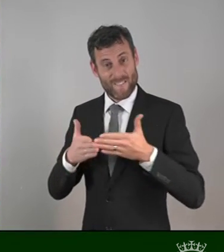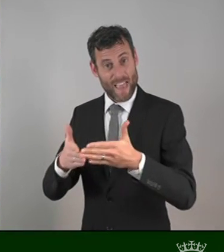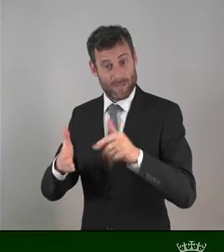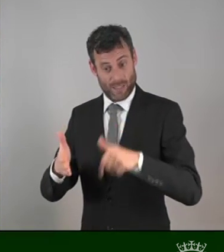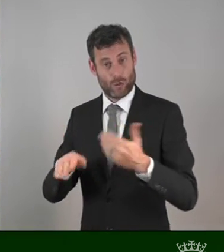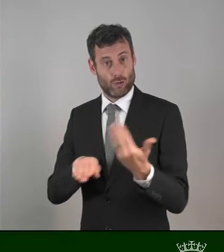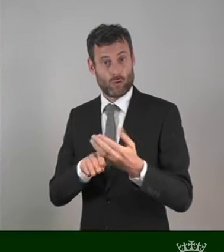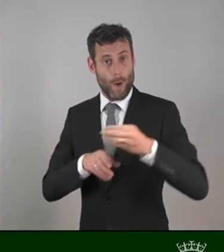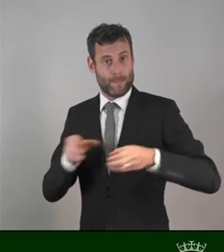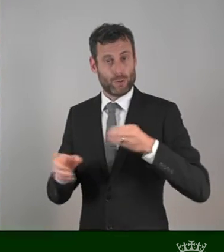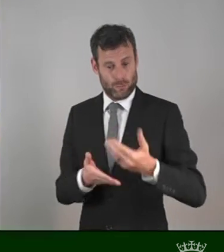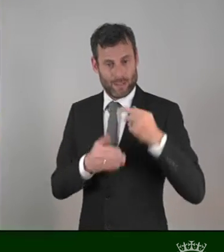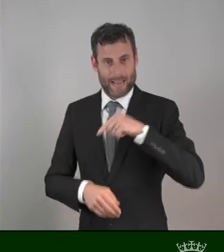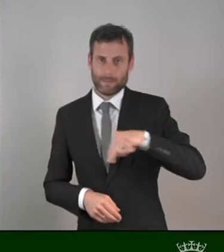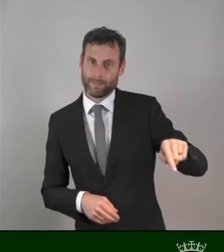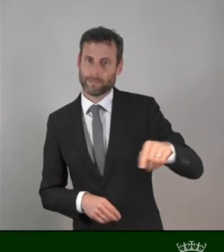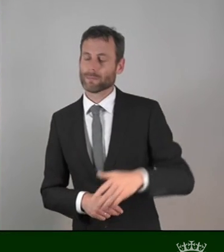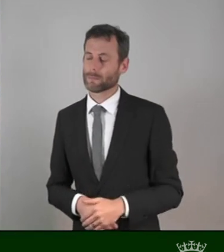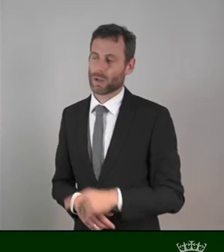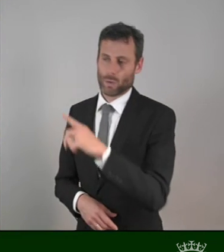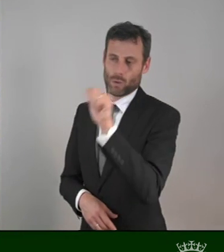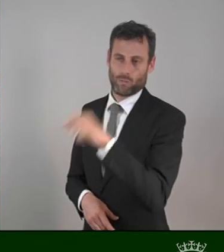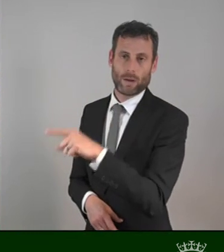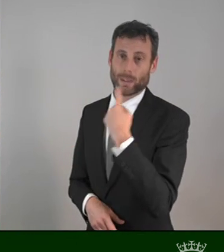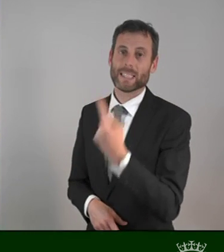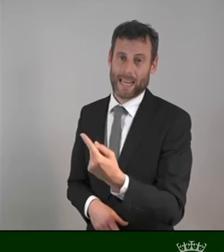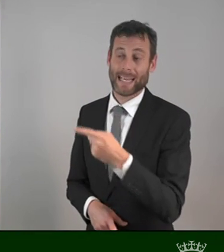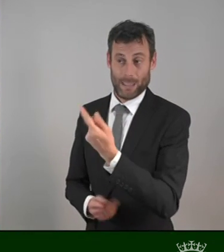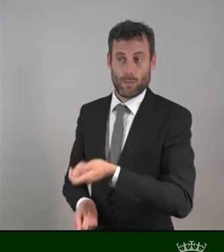The honourable Gentleman is absolutely right to raise that serious issue.